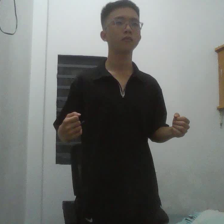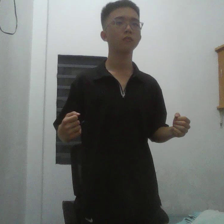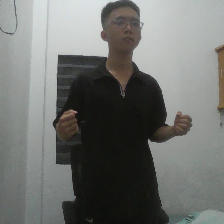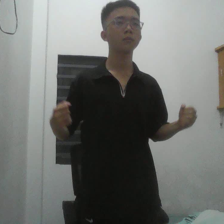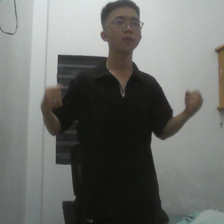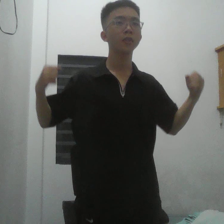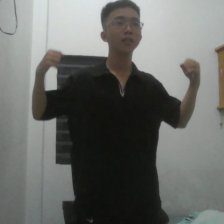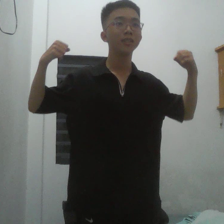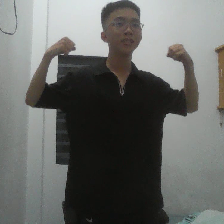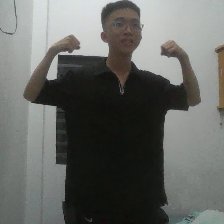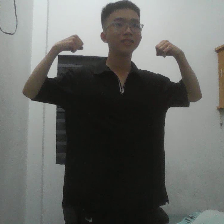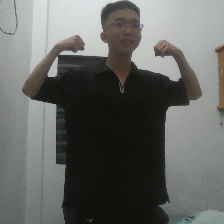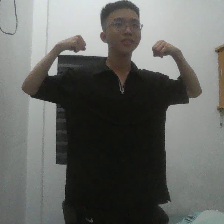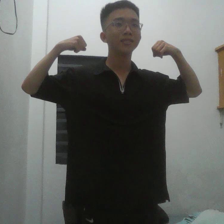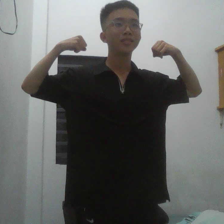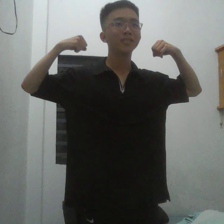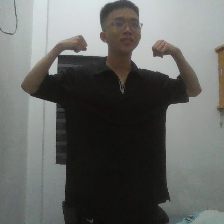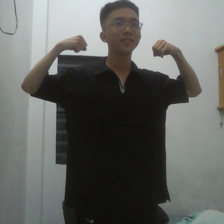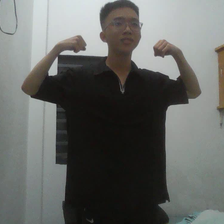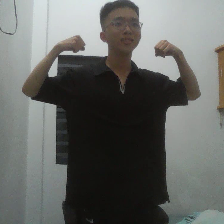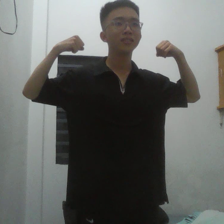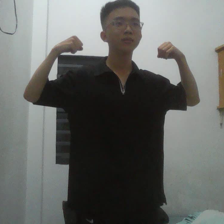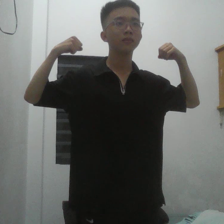minh khoe